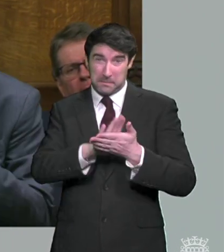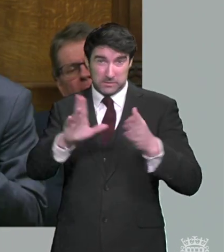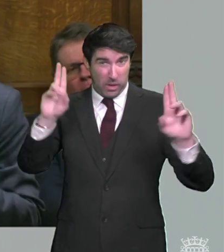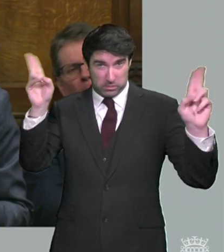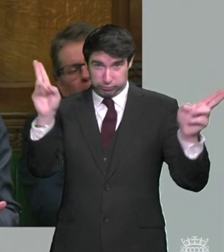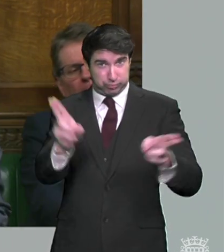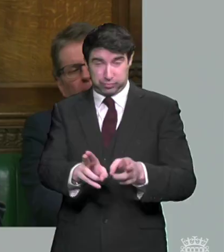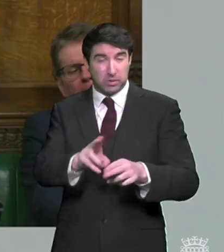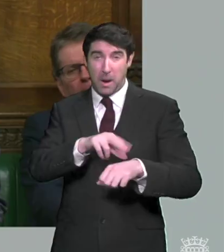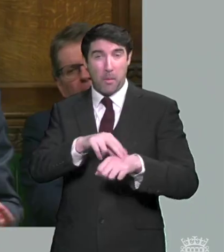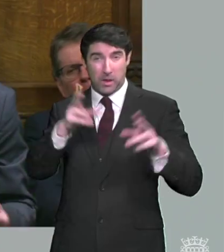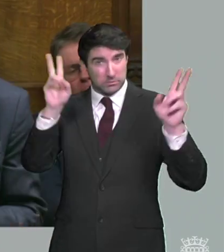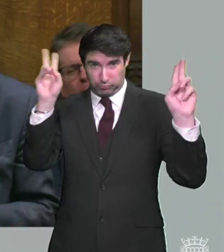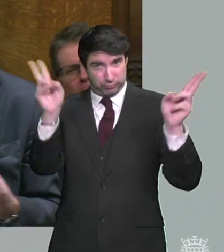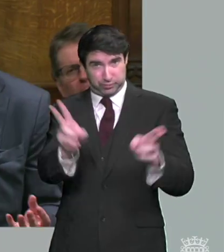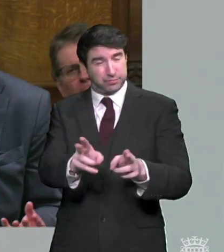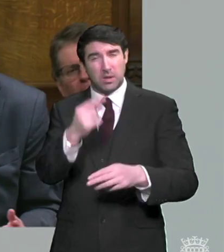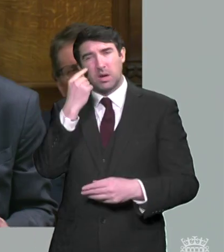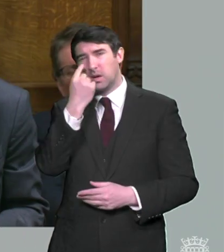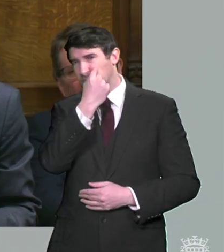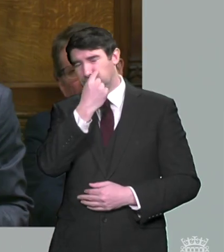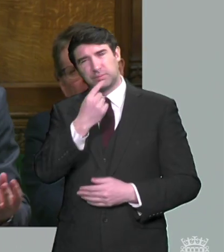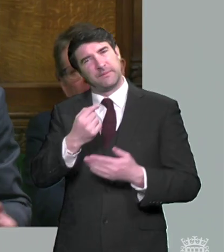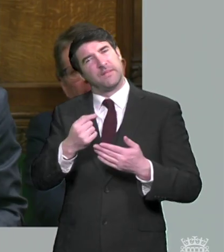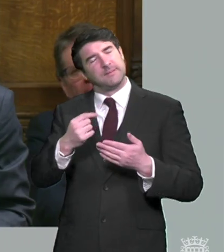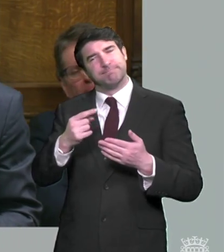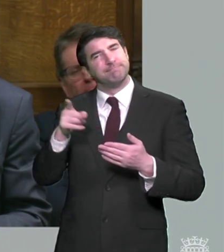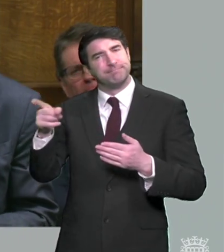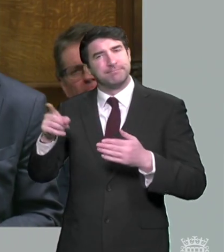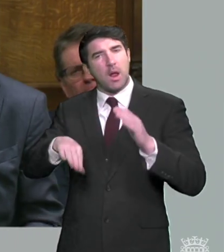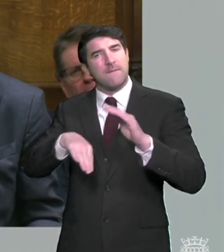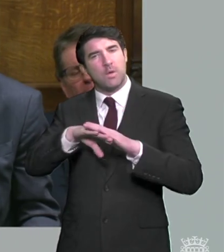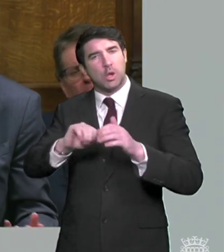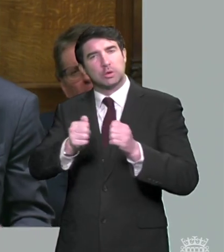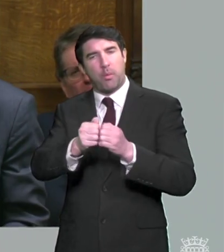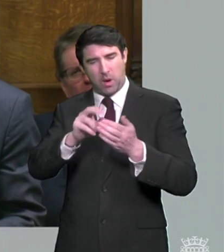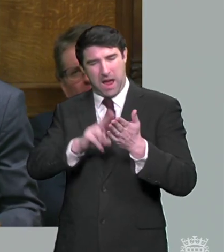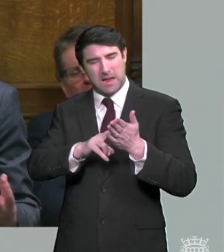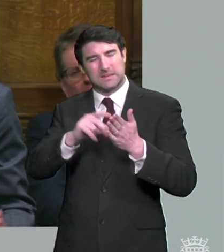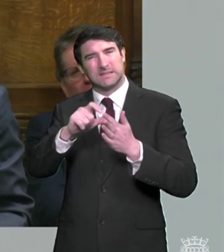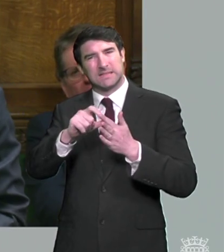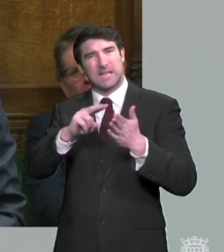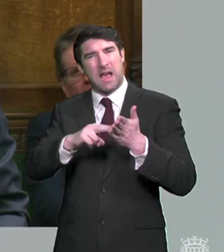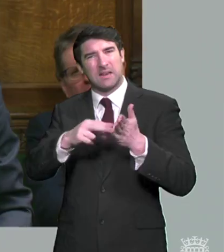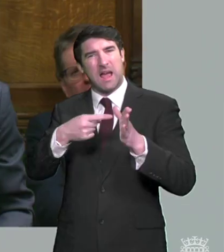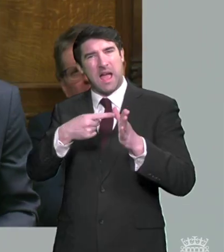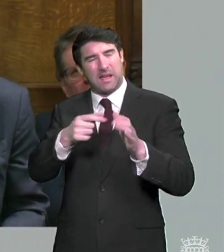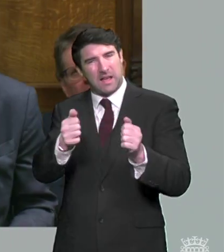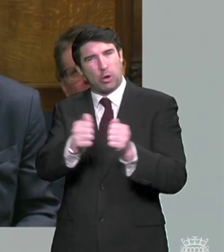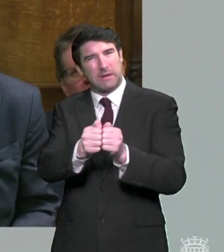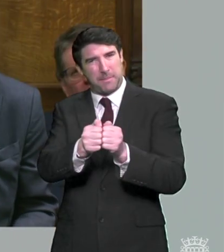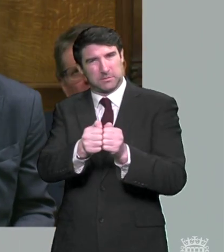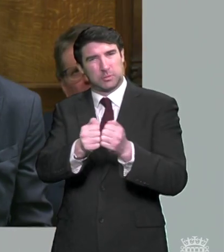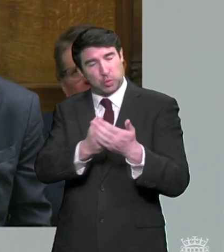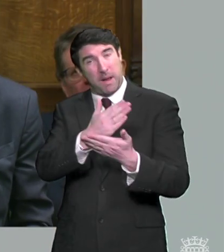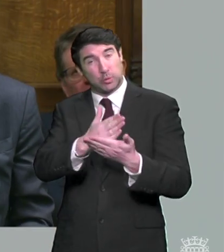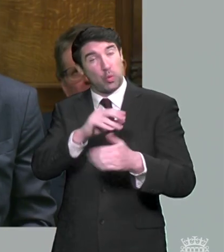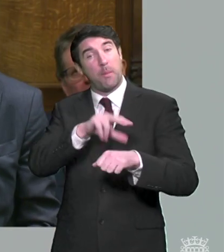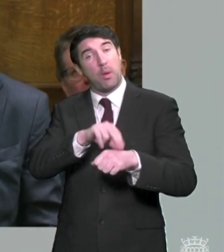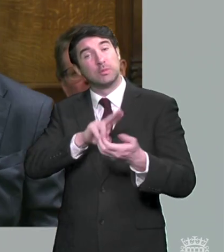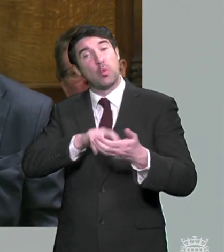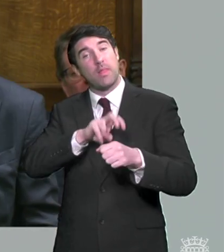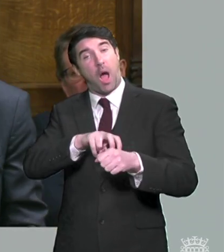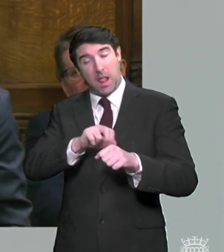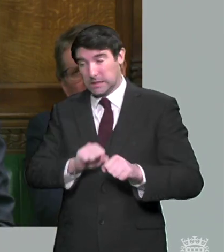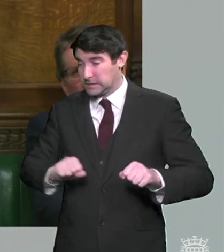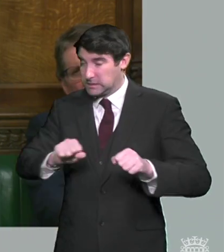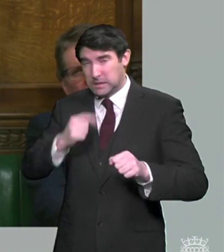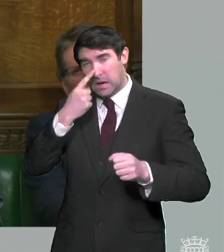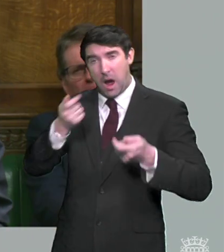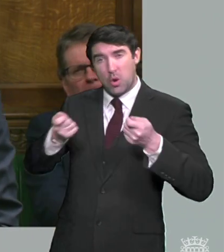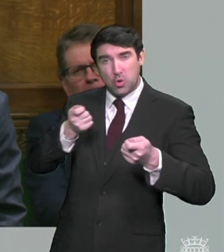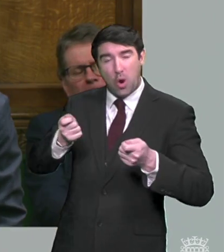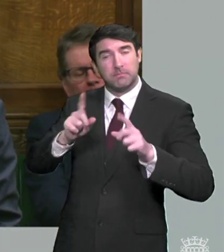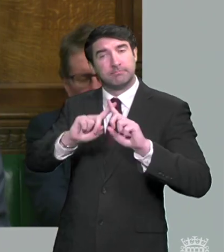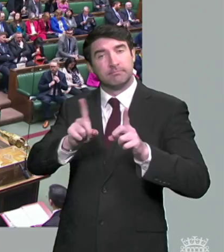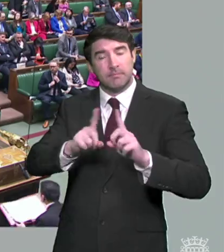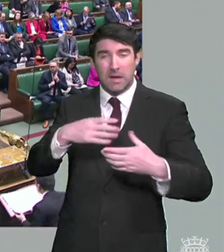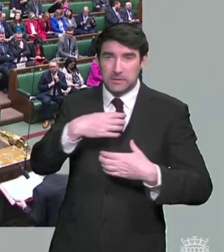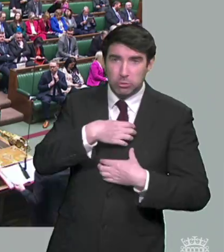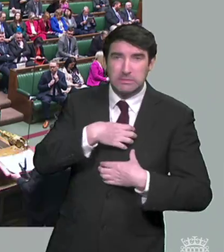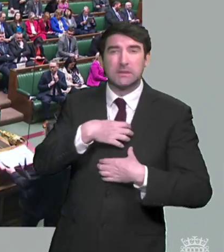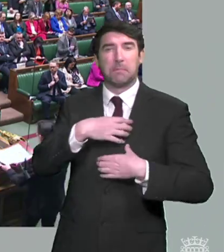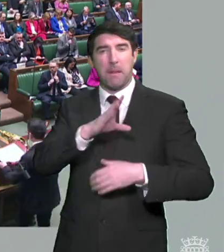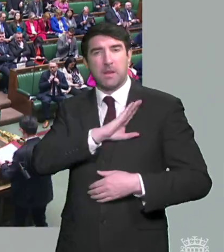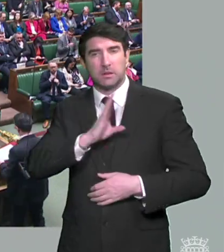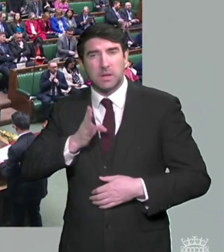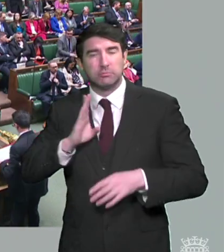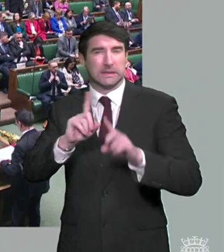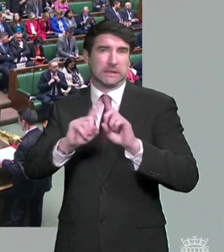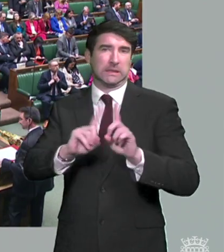Does the Minister agree that that represents a failure to uphold the NDNA commitment to “continue to ensure that PSNI and others are appropriately resourced to deal with terrorism and paramilitary activity”?